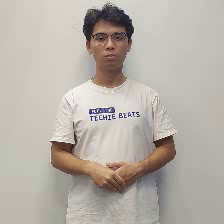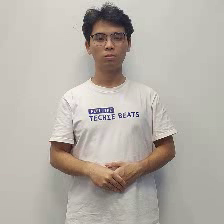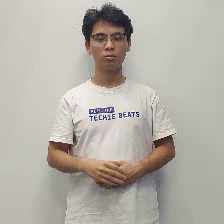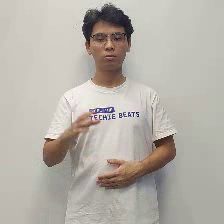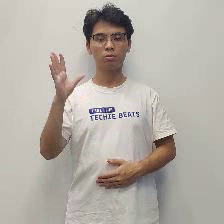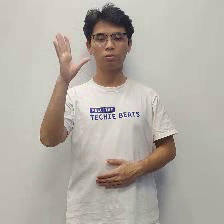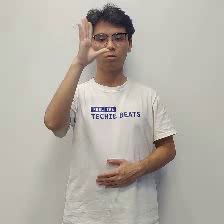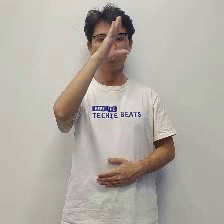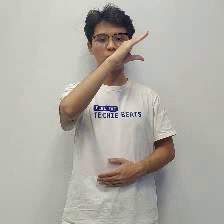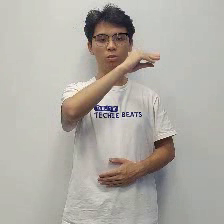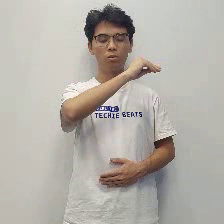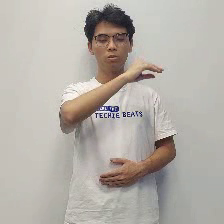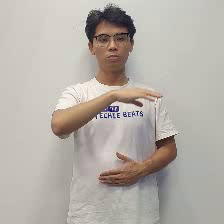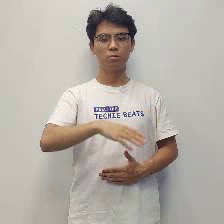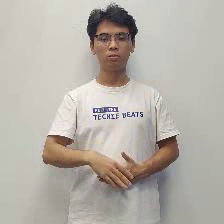Tối